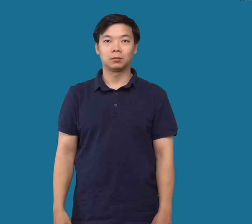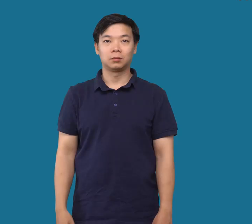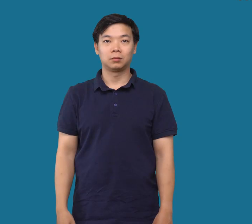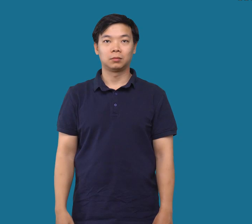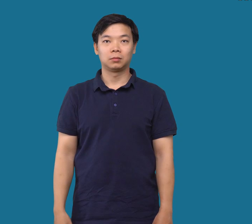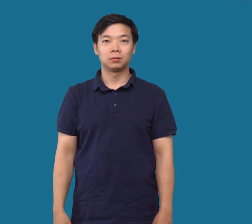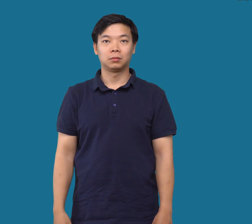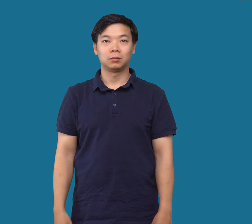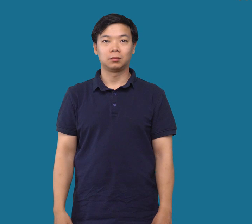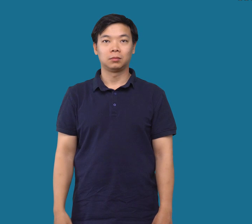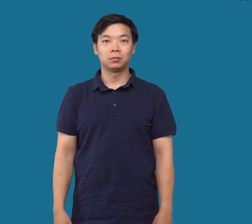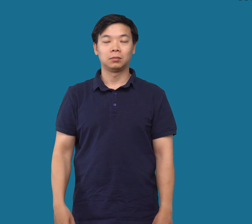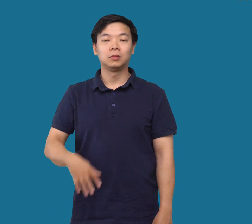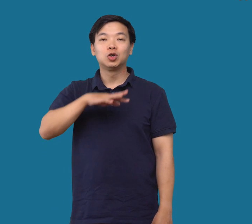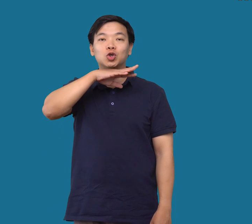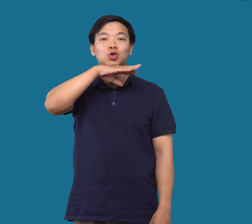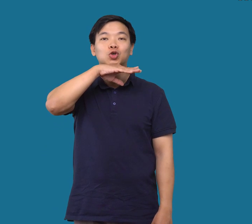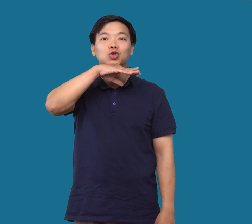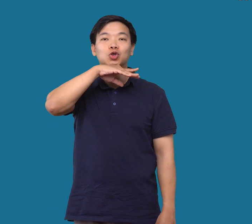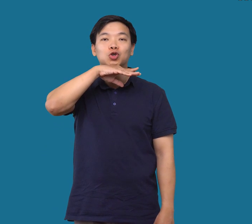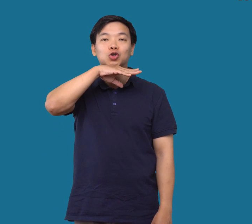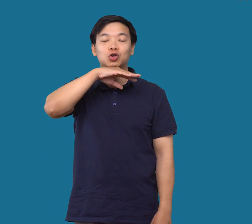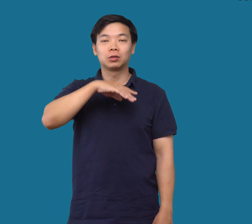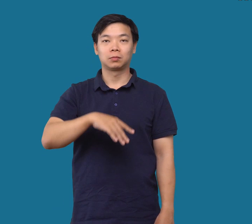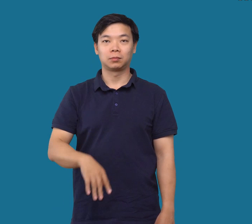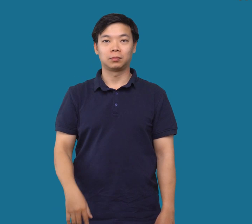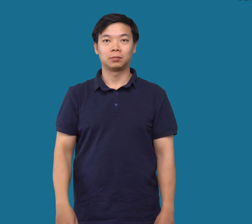con lợn (con heo)